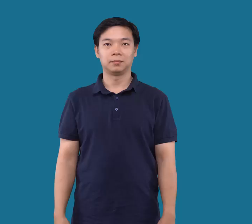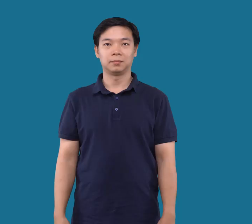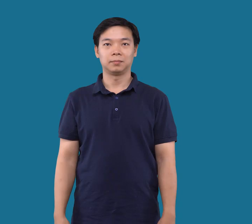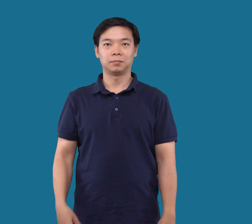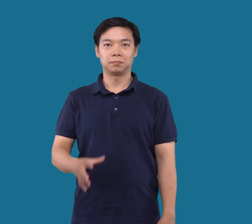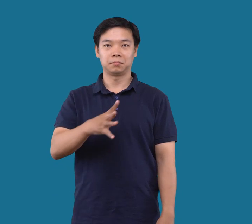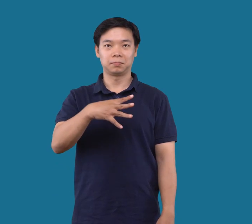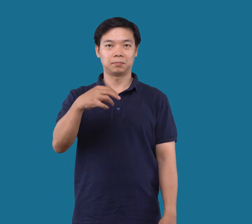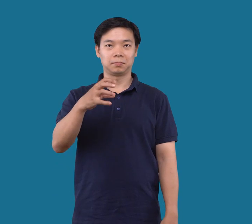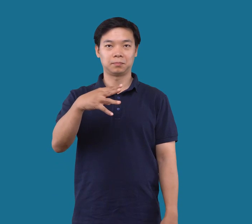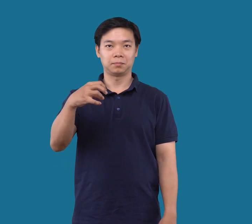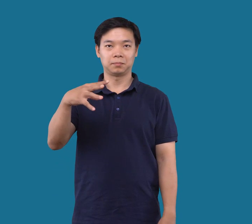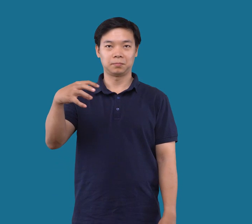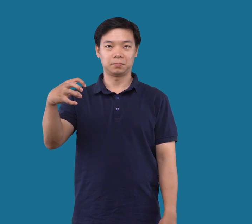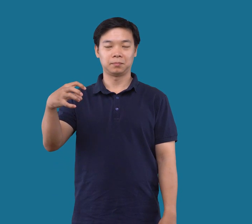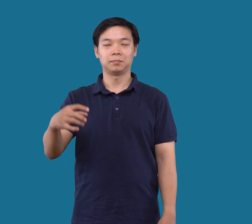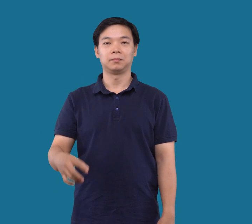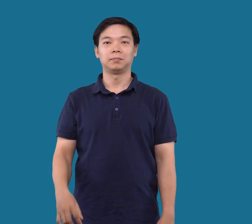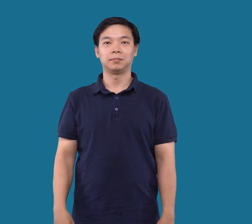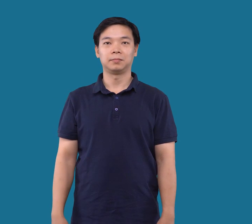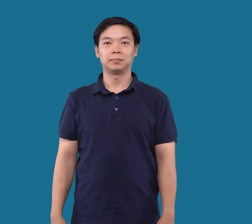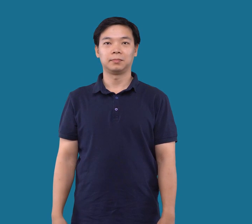con mực